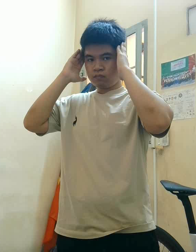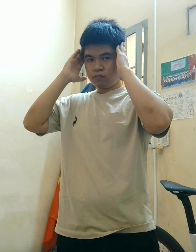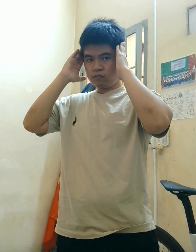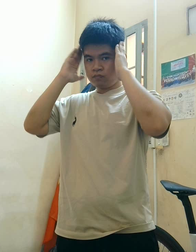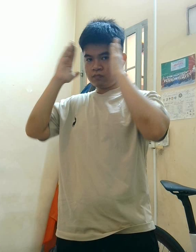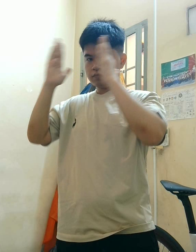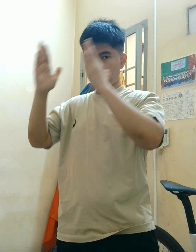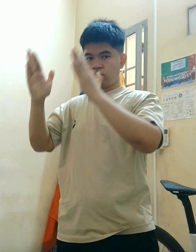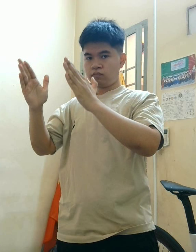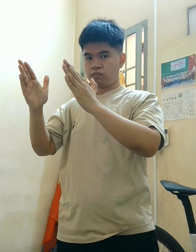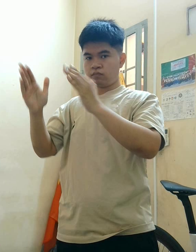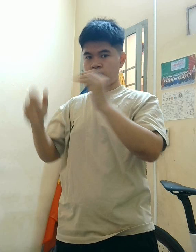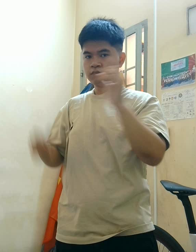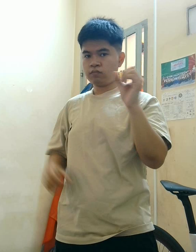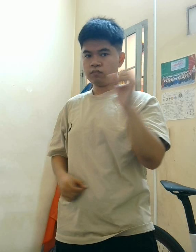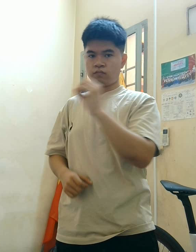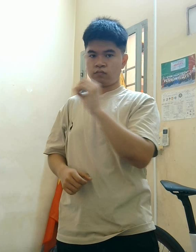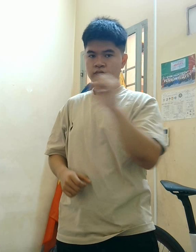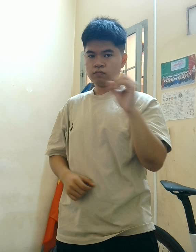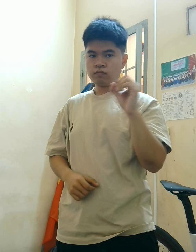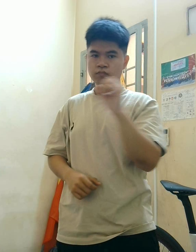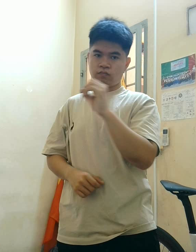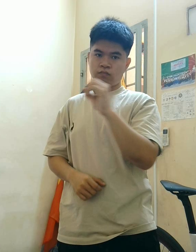khong quan tam